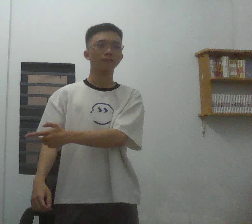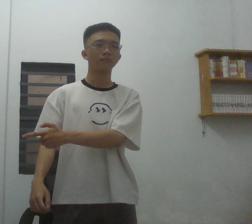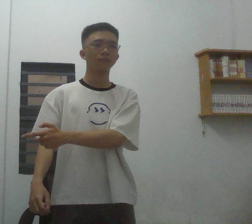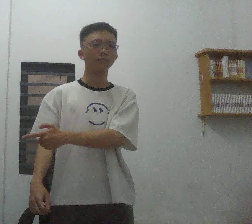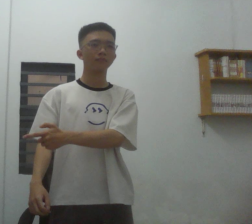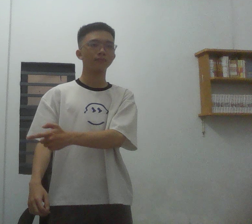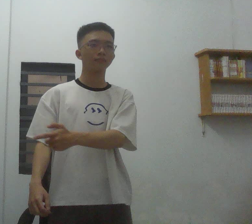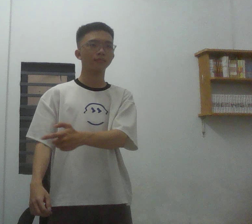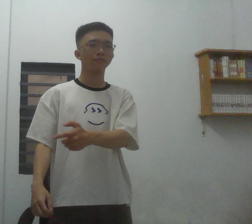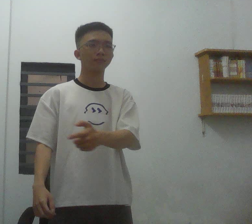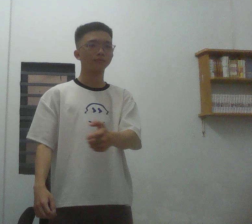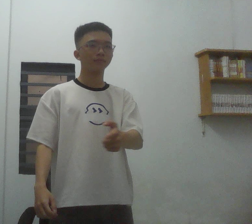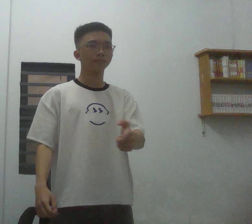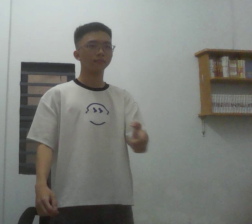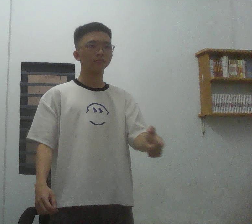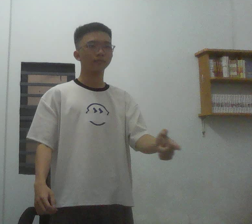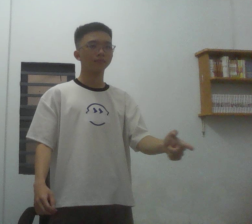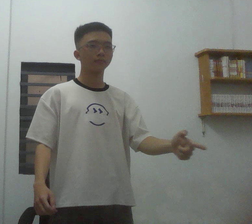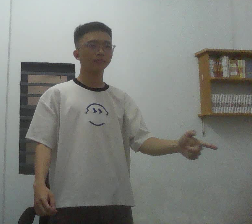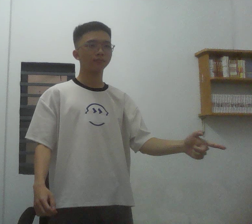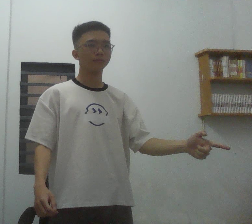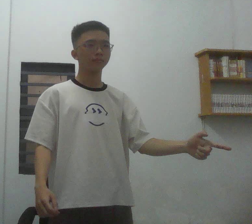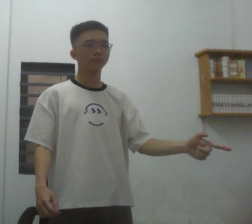cac ban